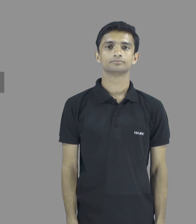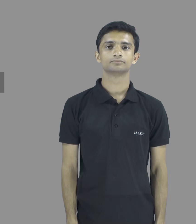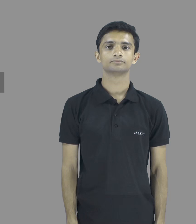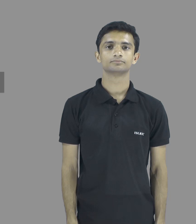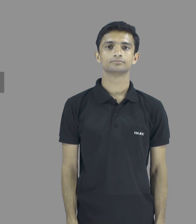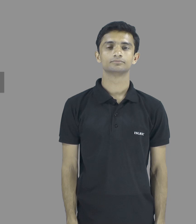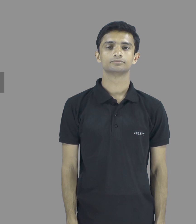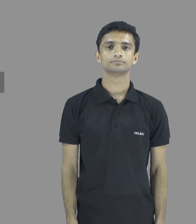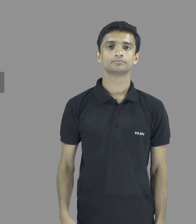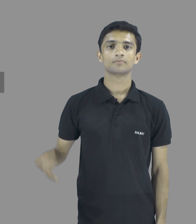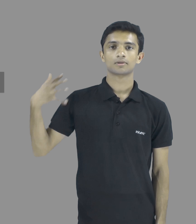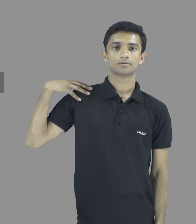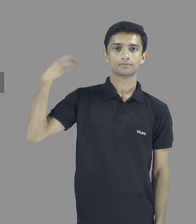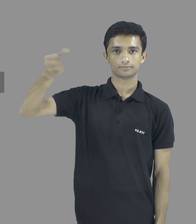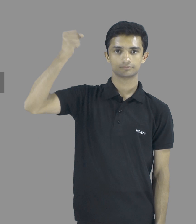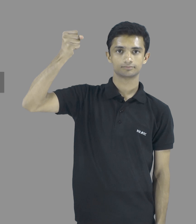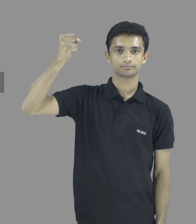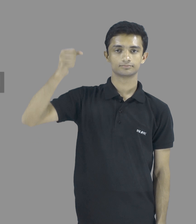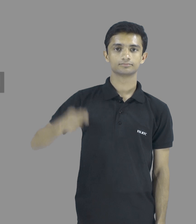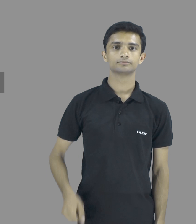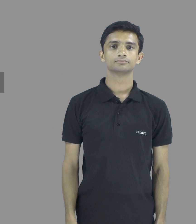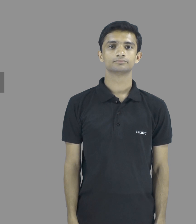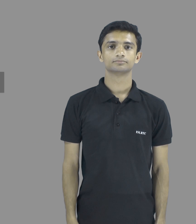Capital